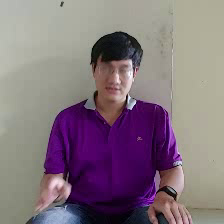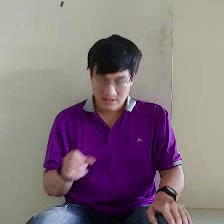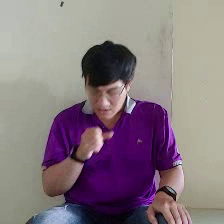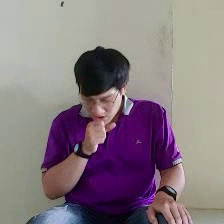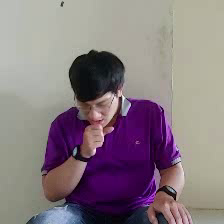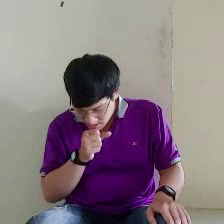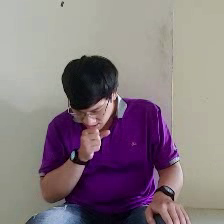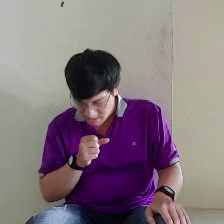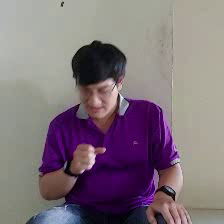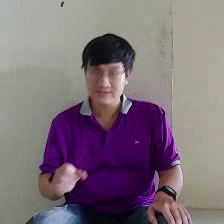Ho